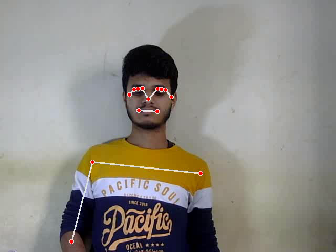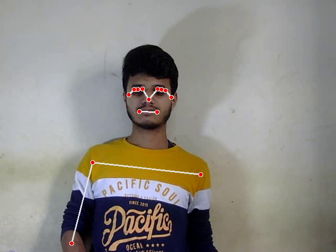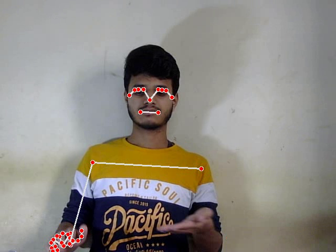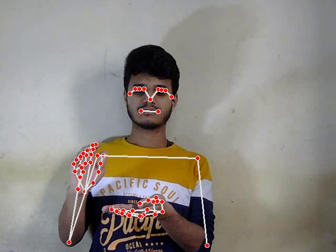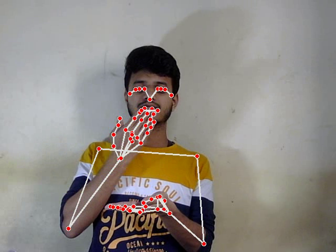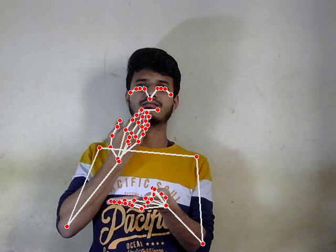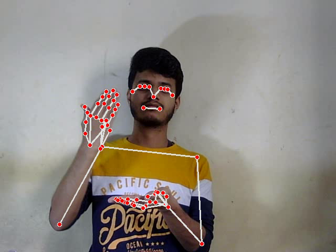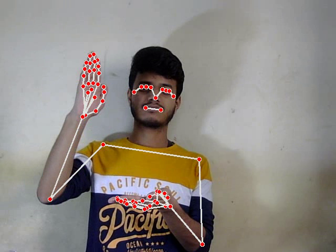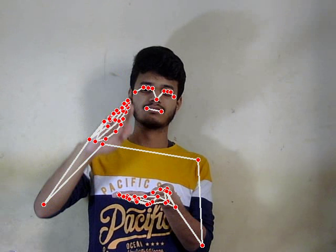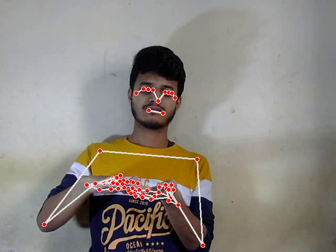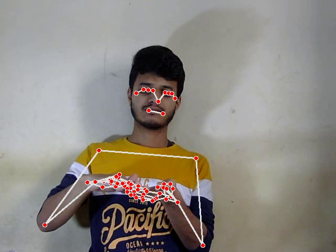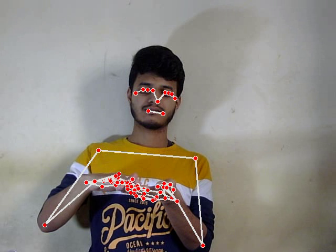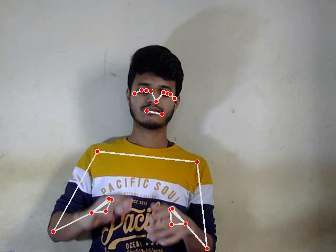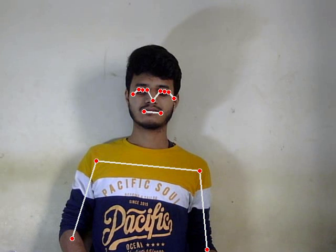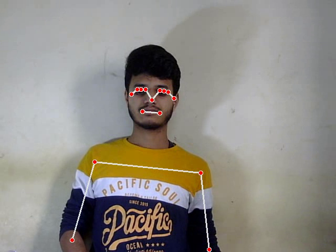bad